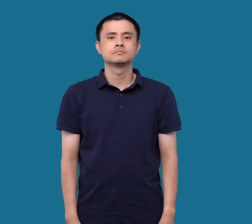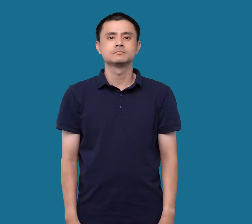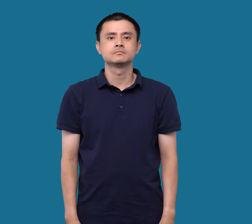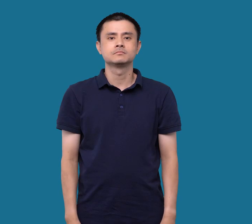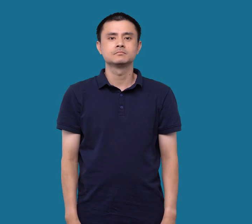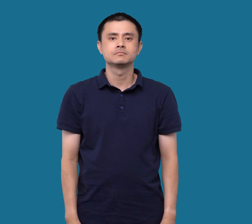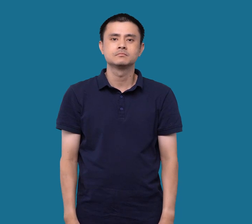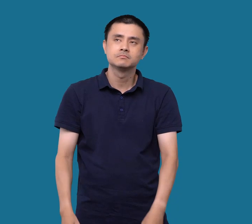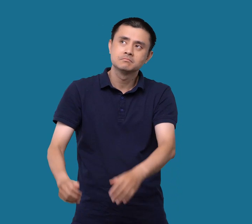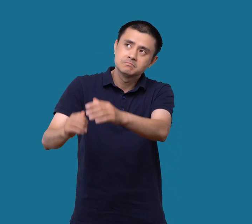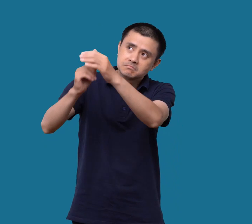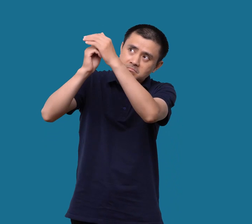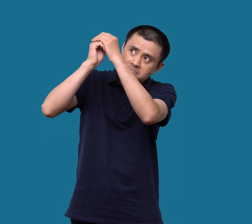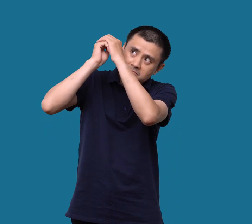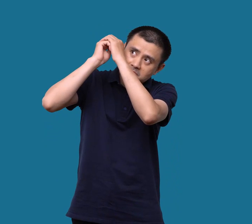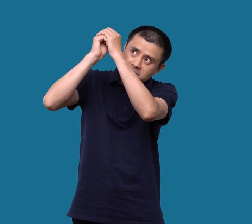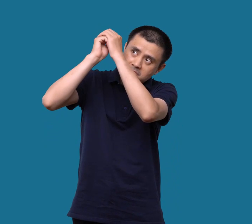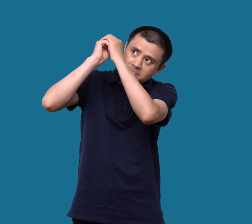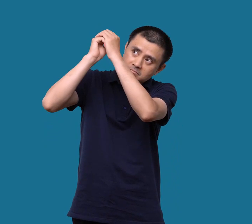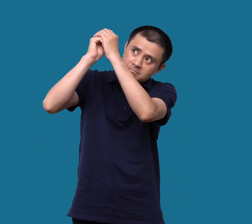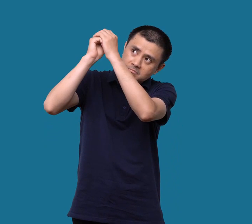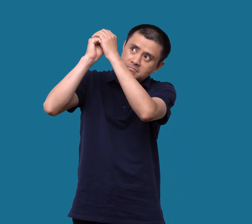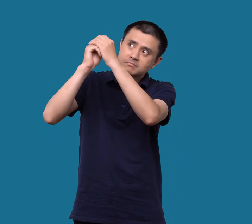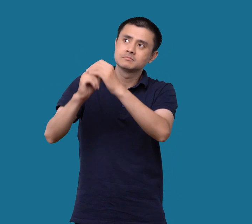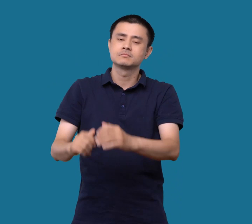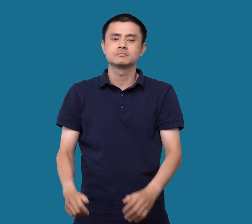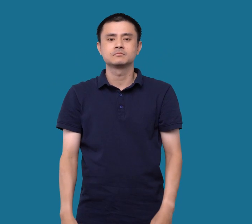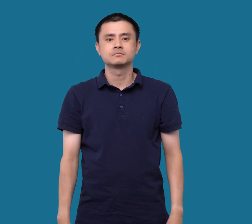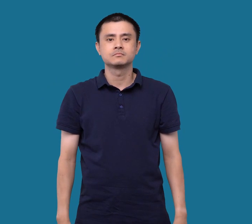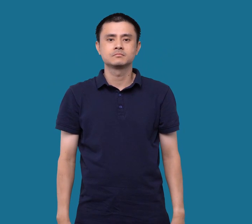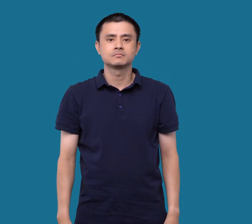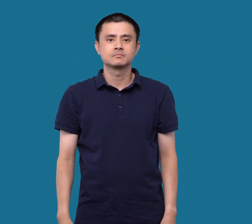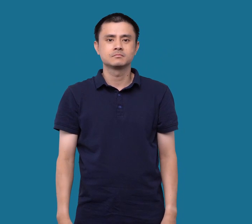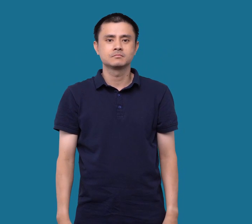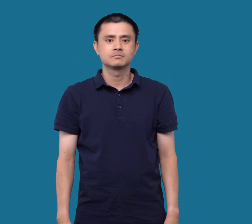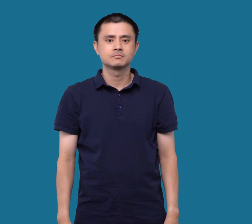kính trọng